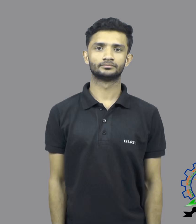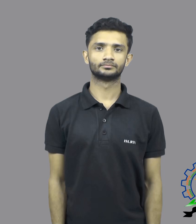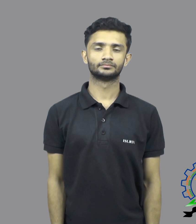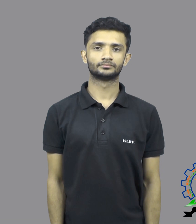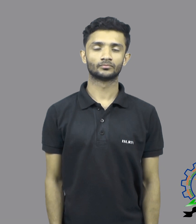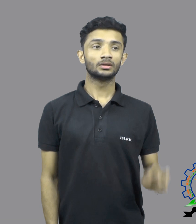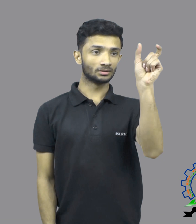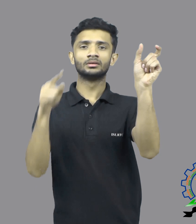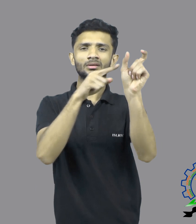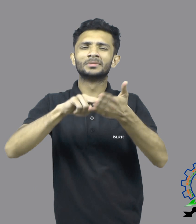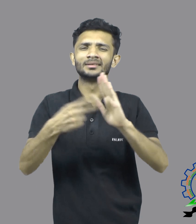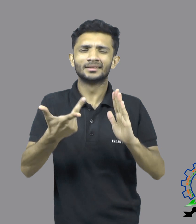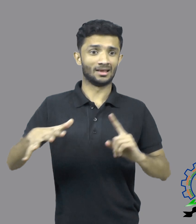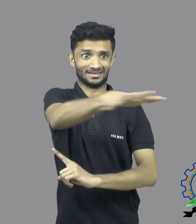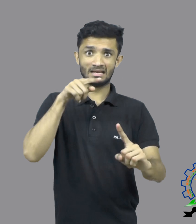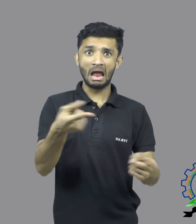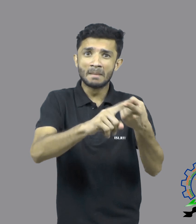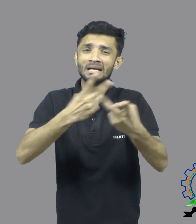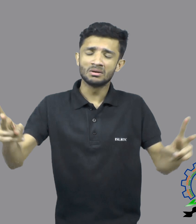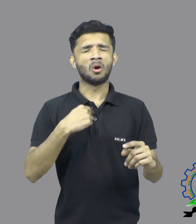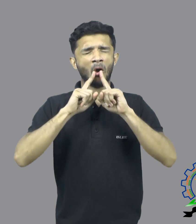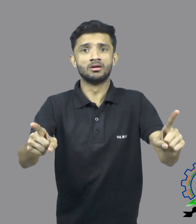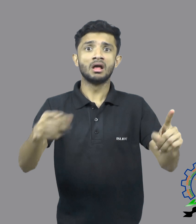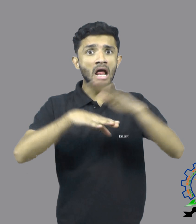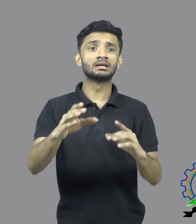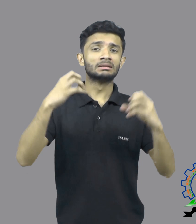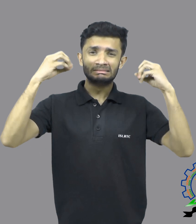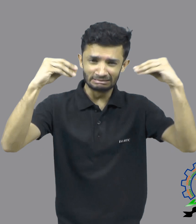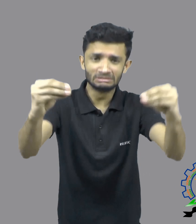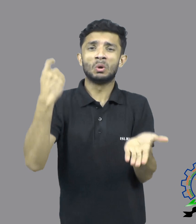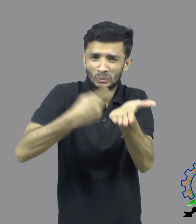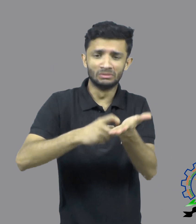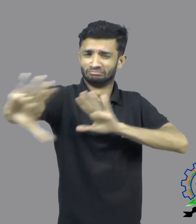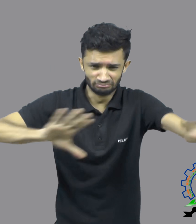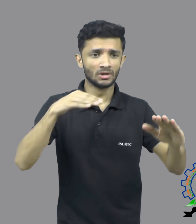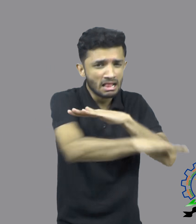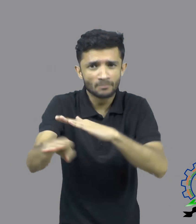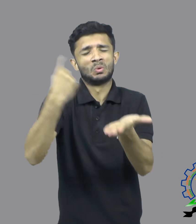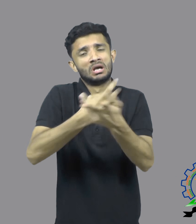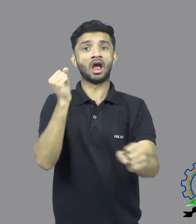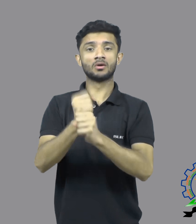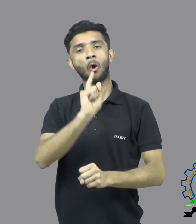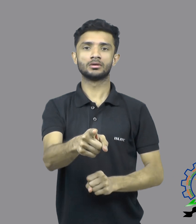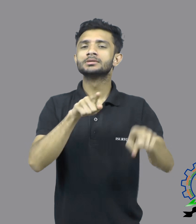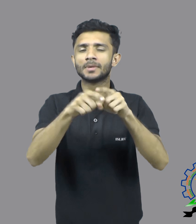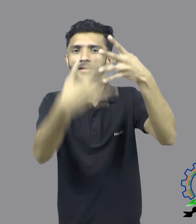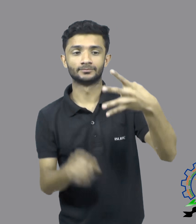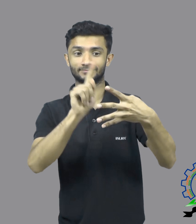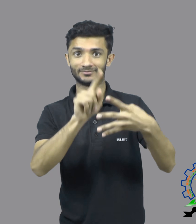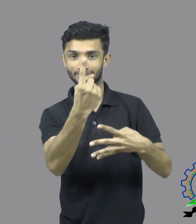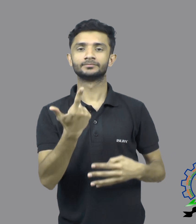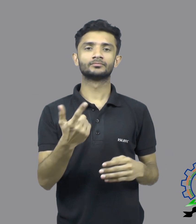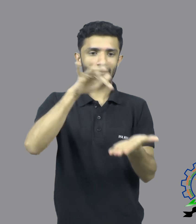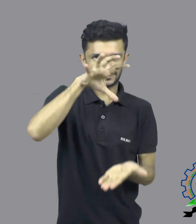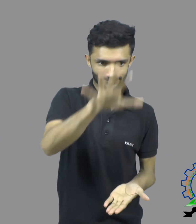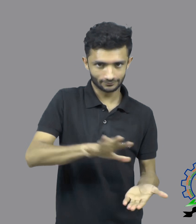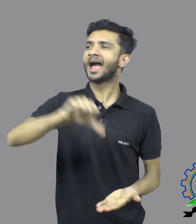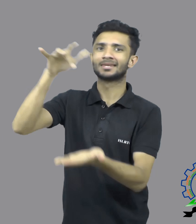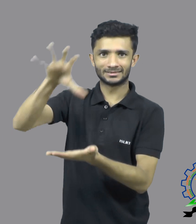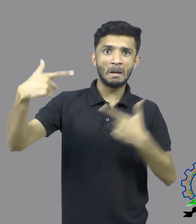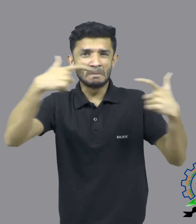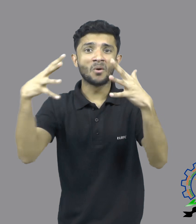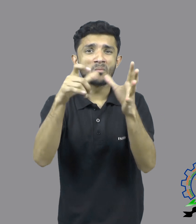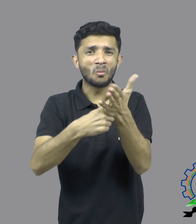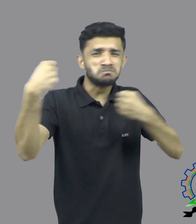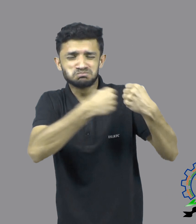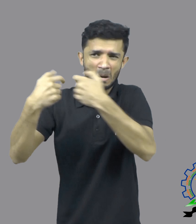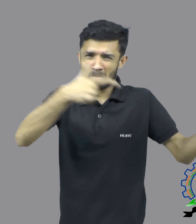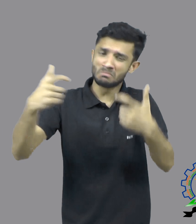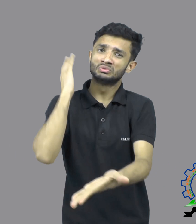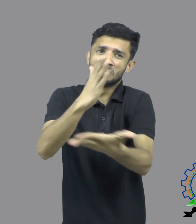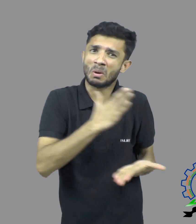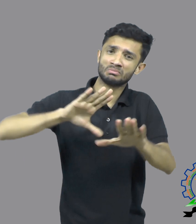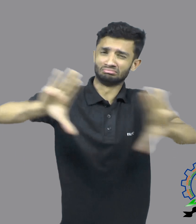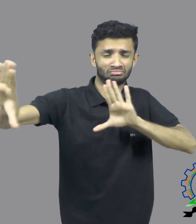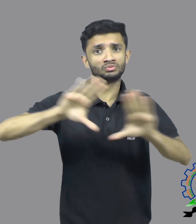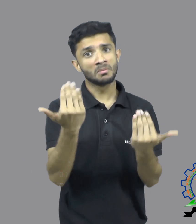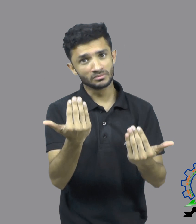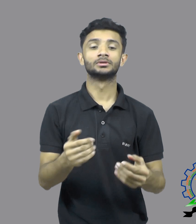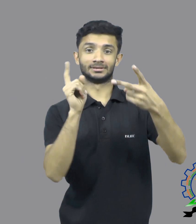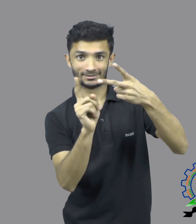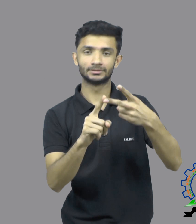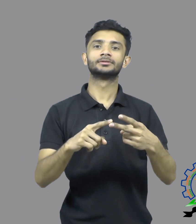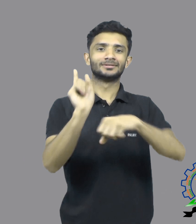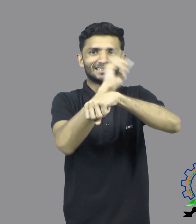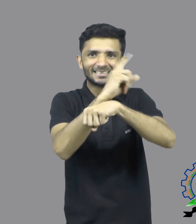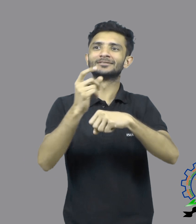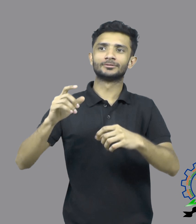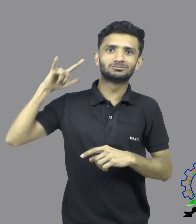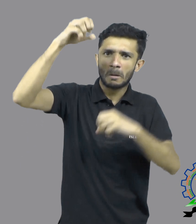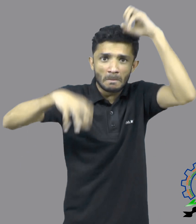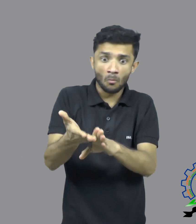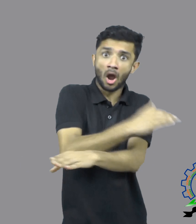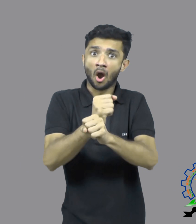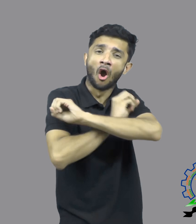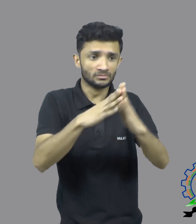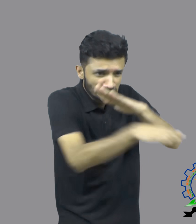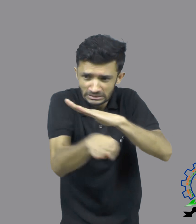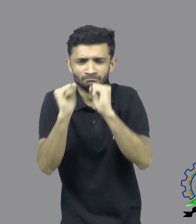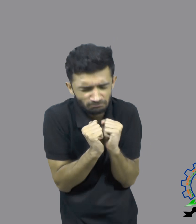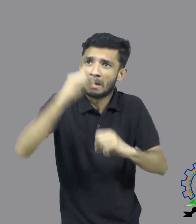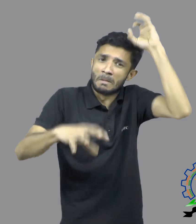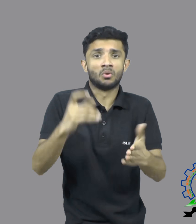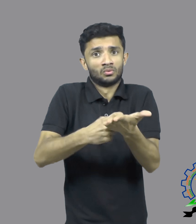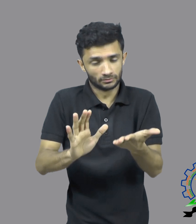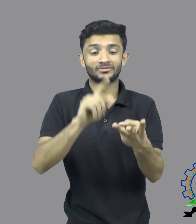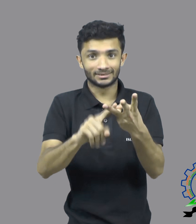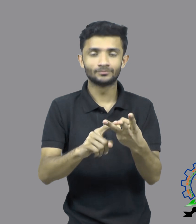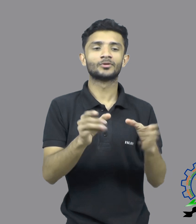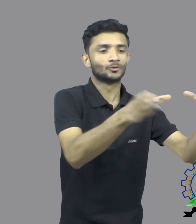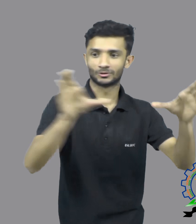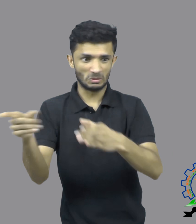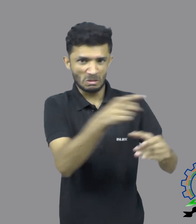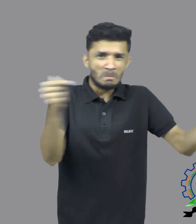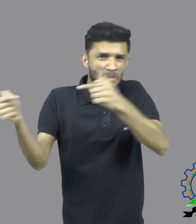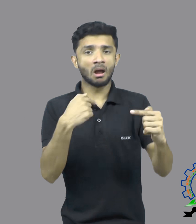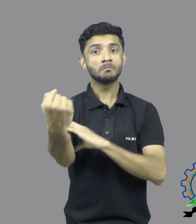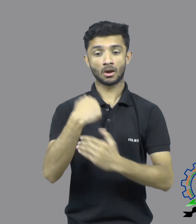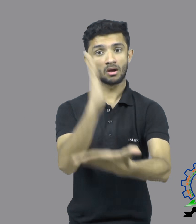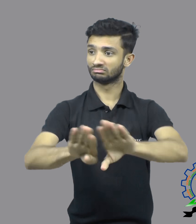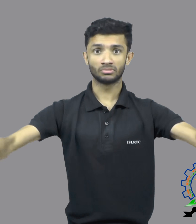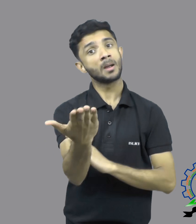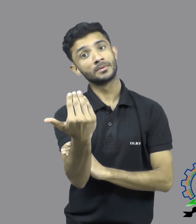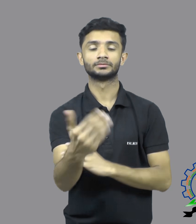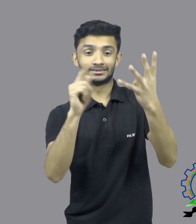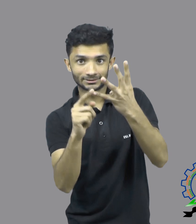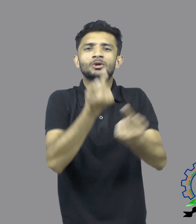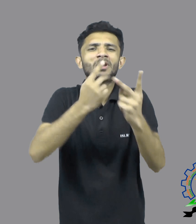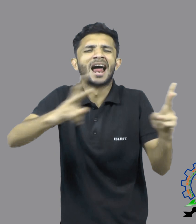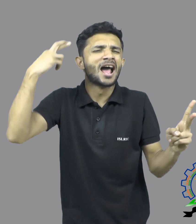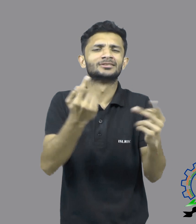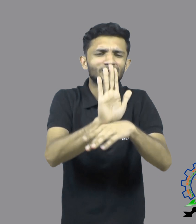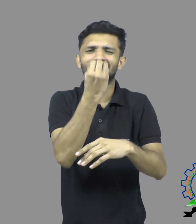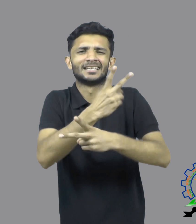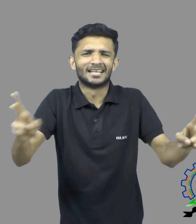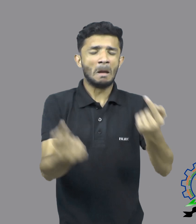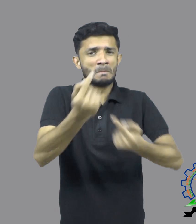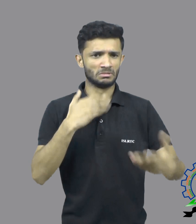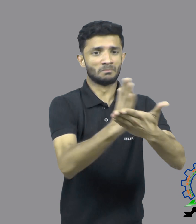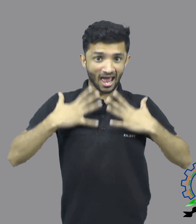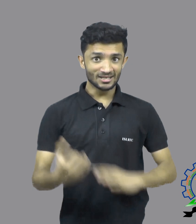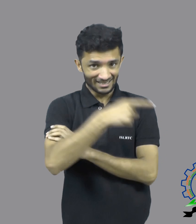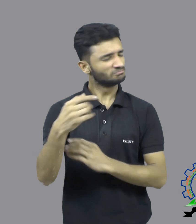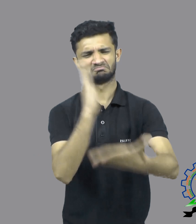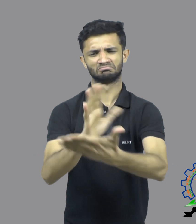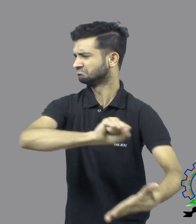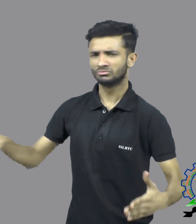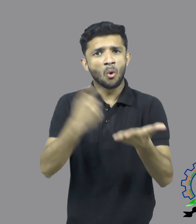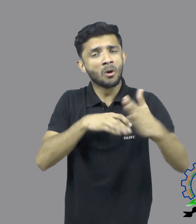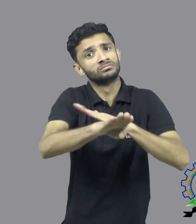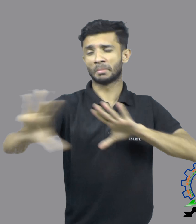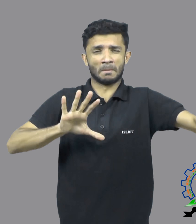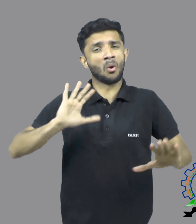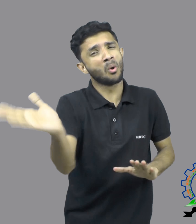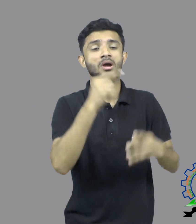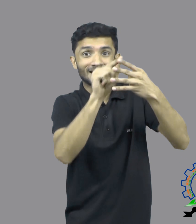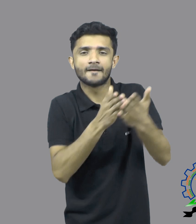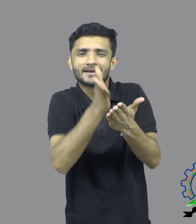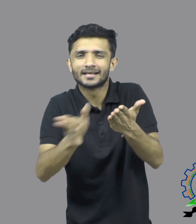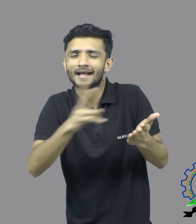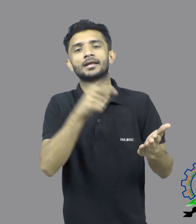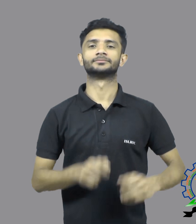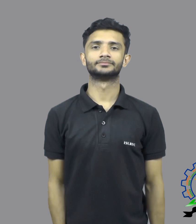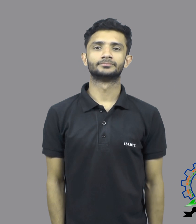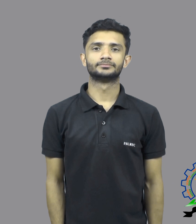Curfew